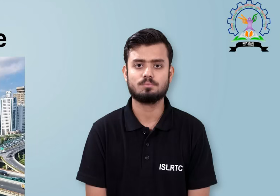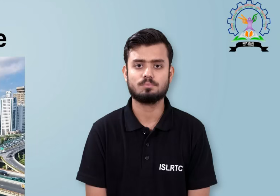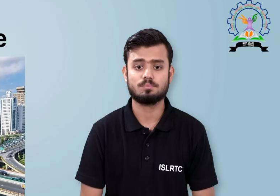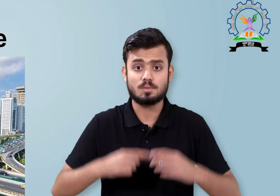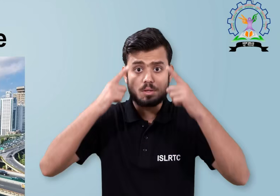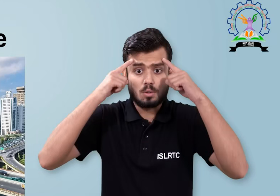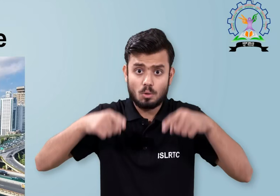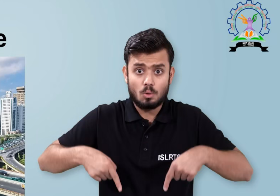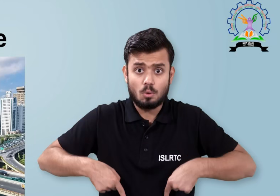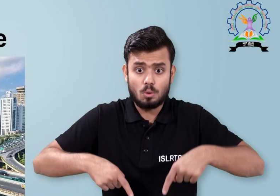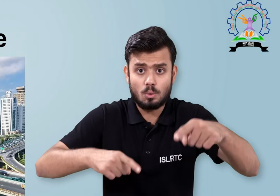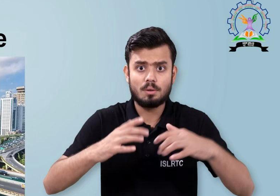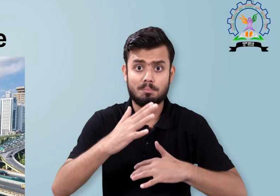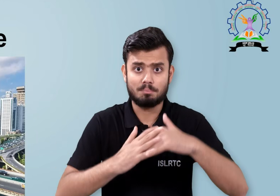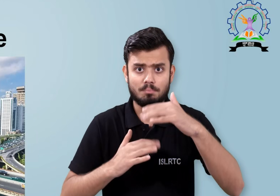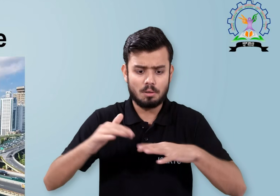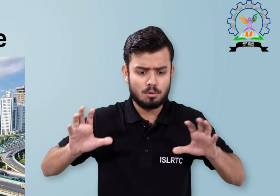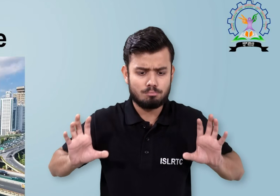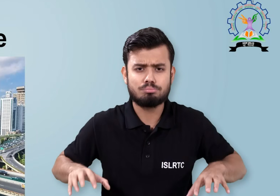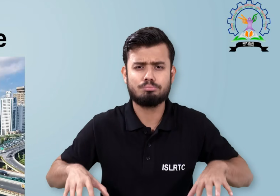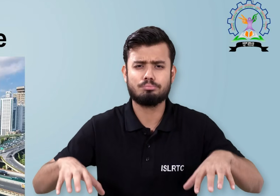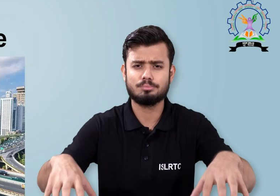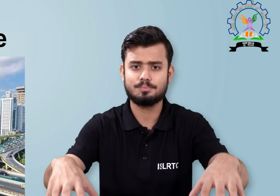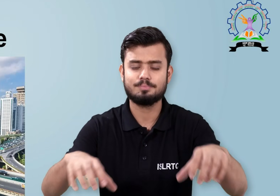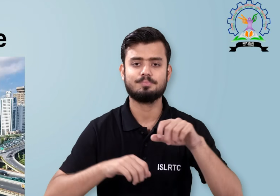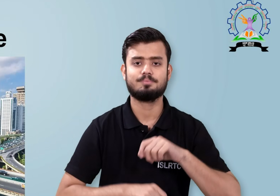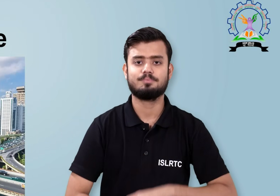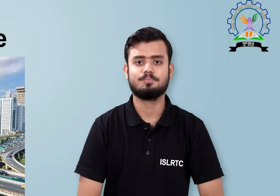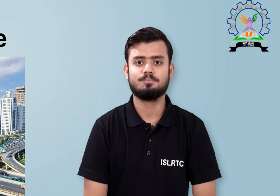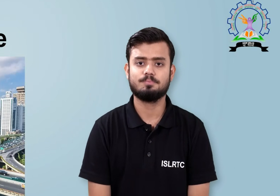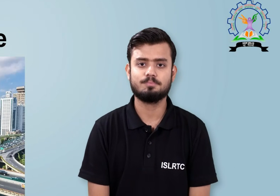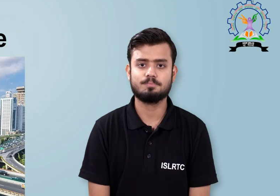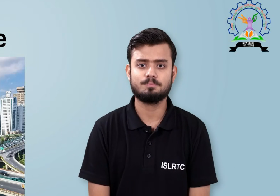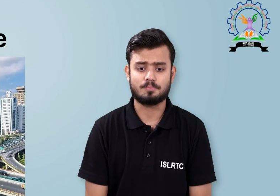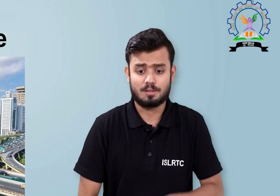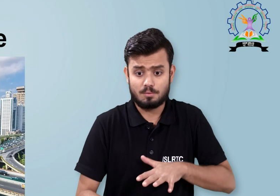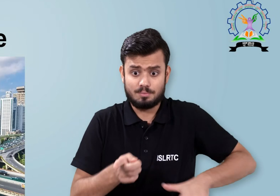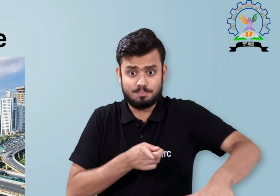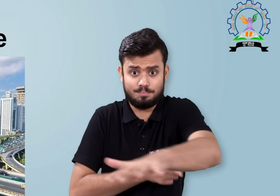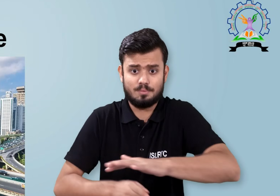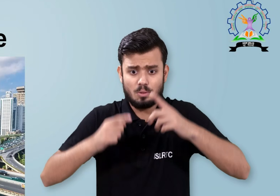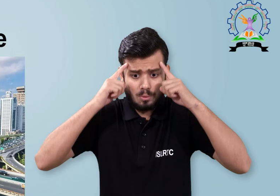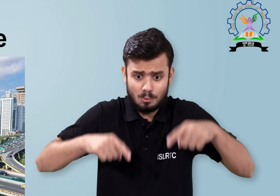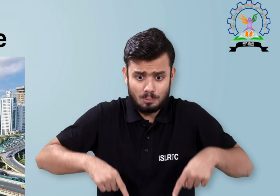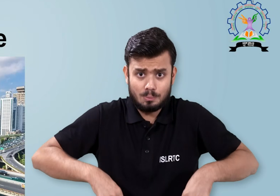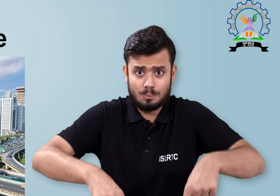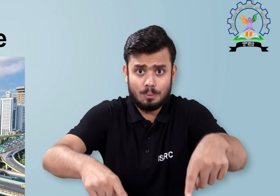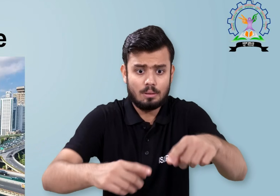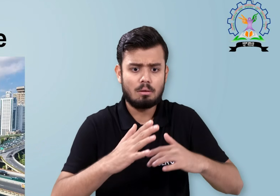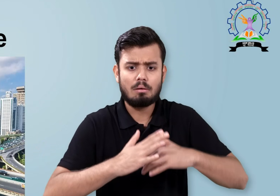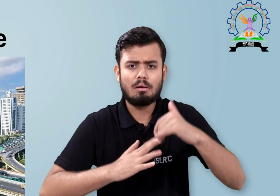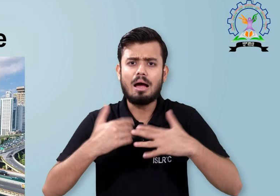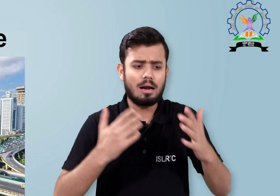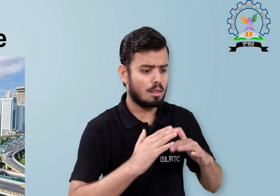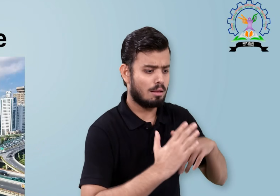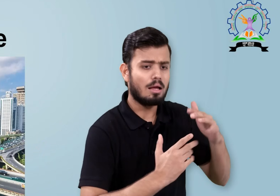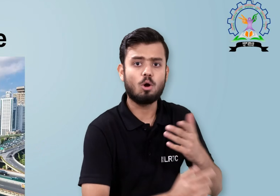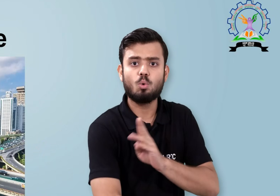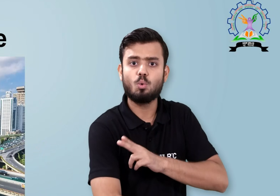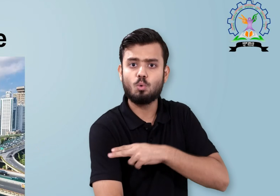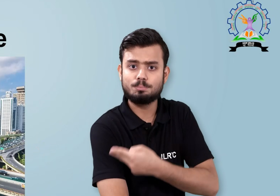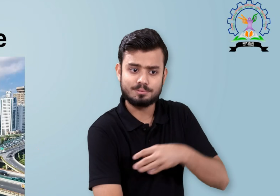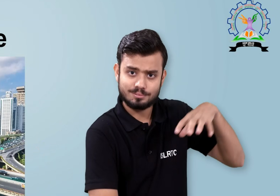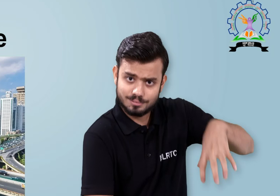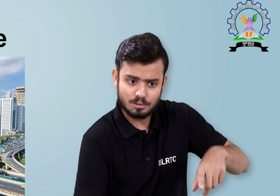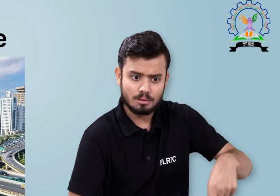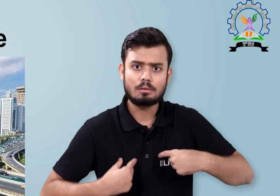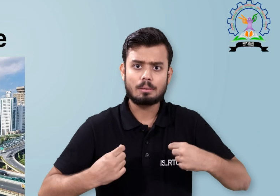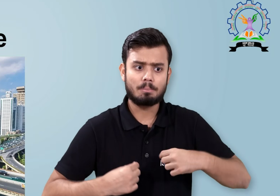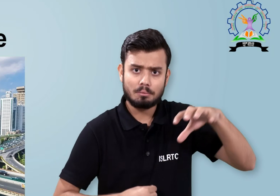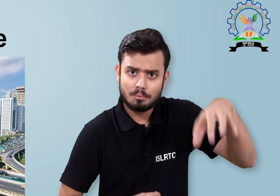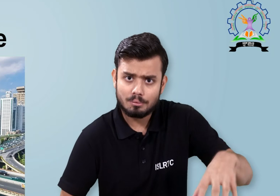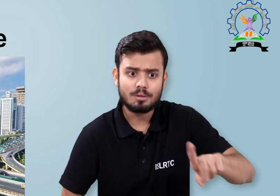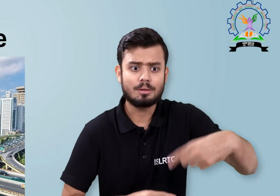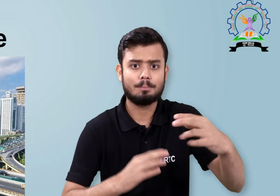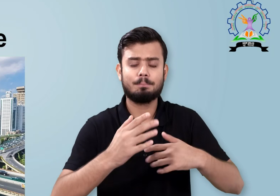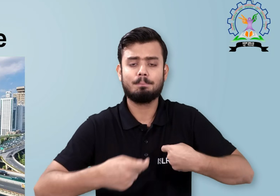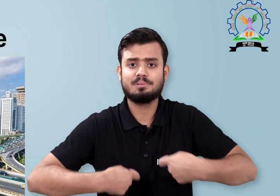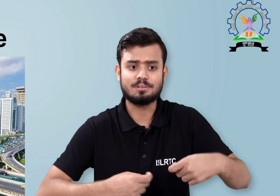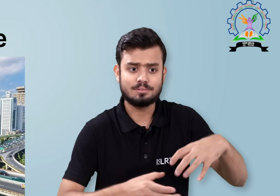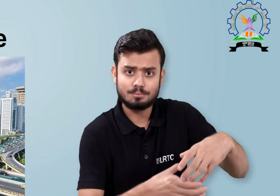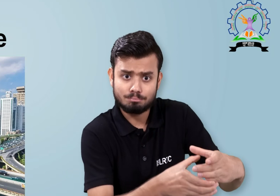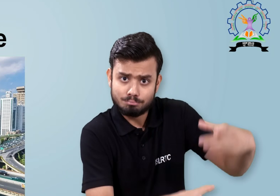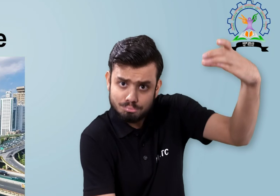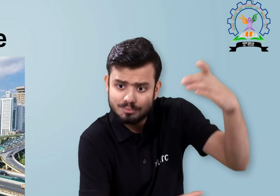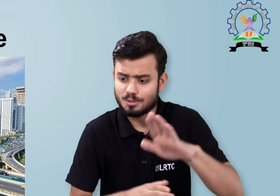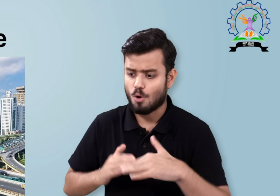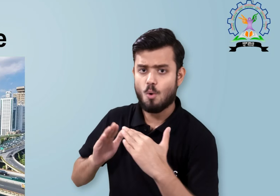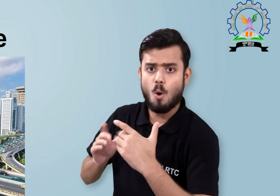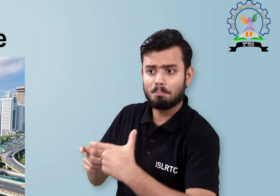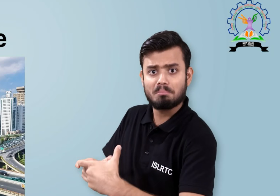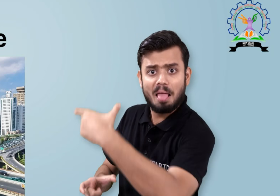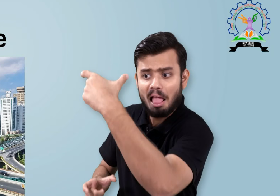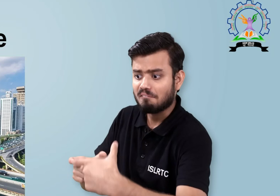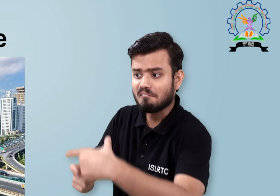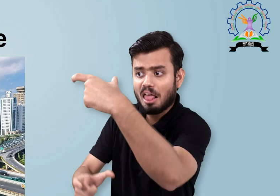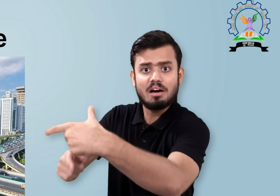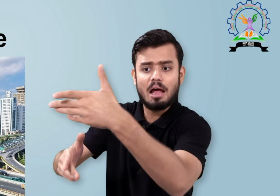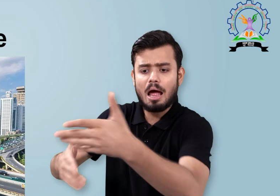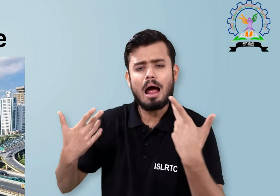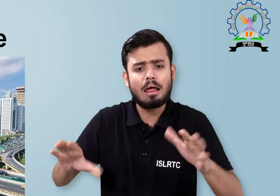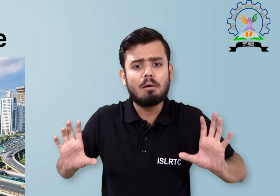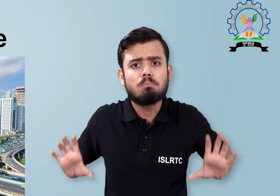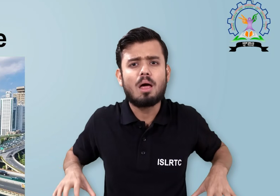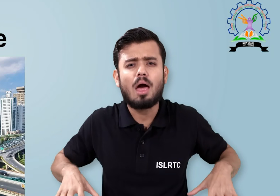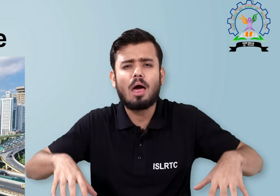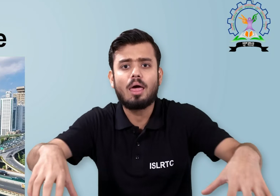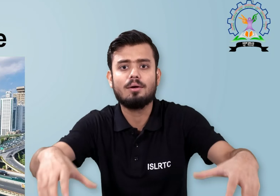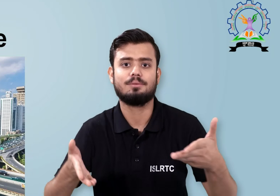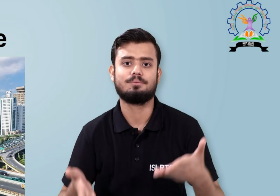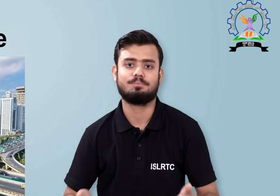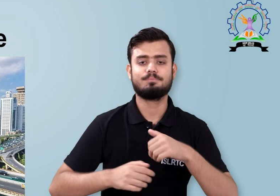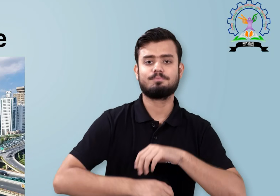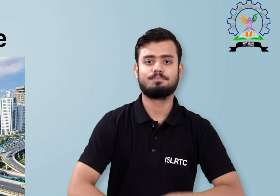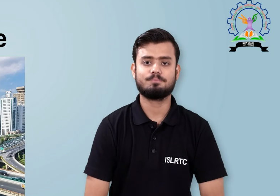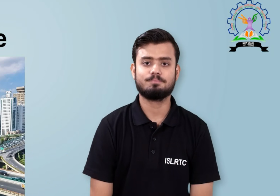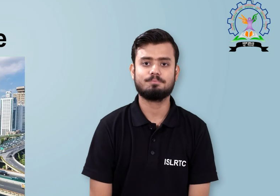Infrastructure The basic physical and organizational structures needed for the operation of a society or enterprise.